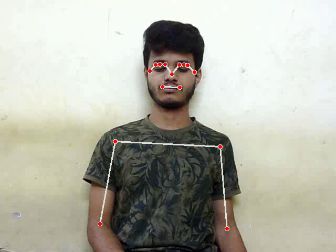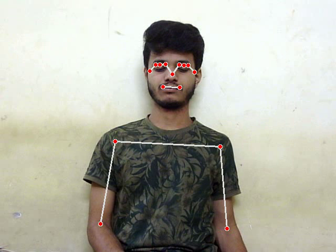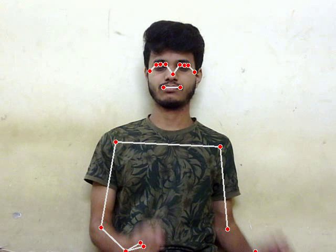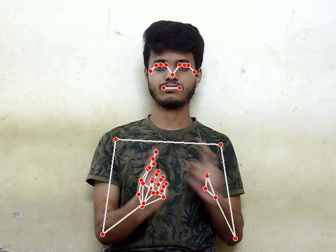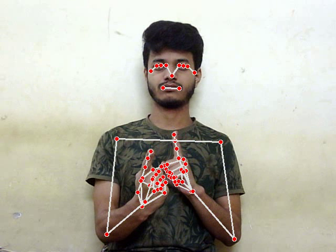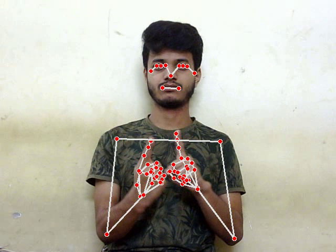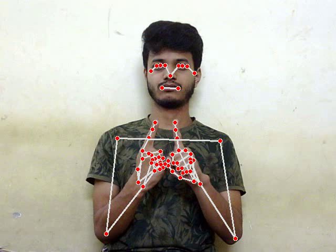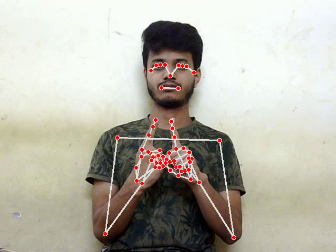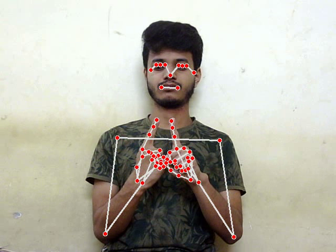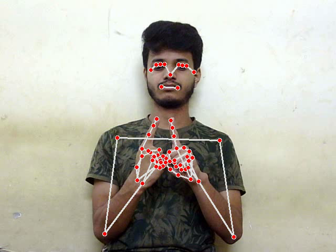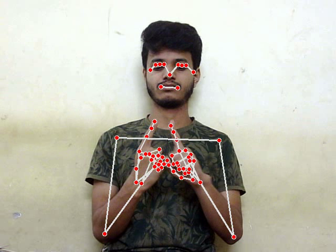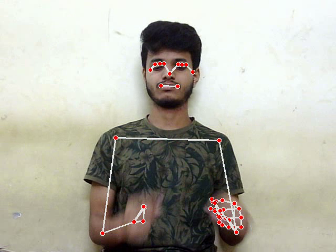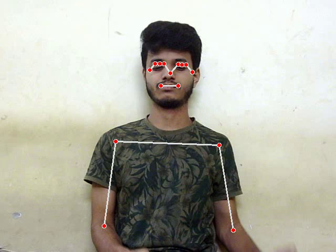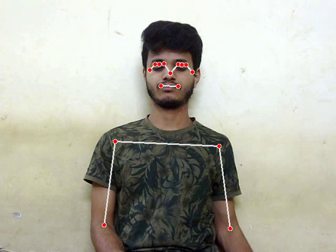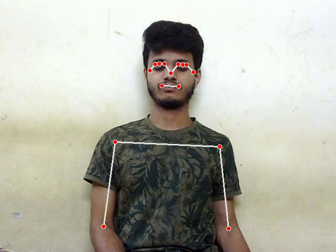meet